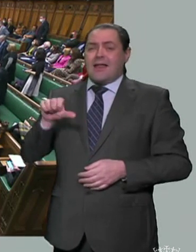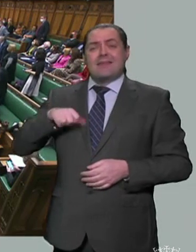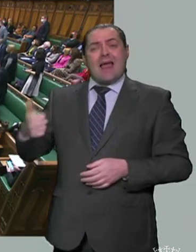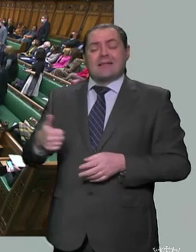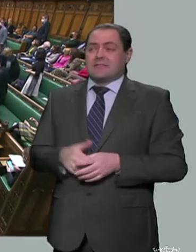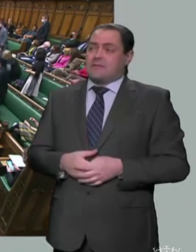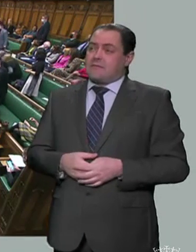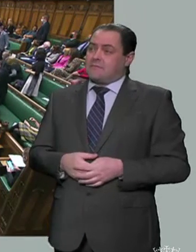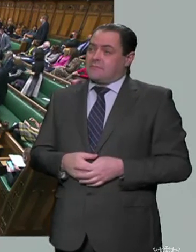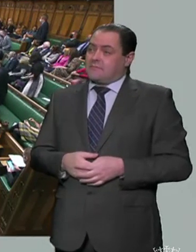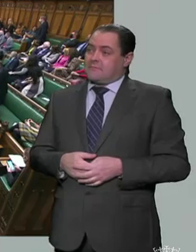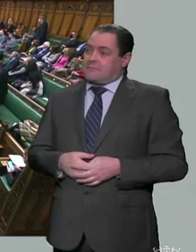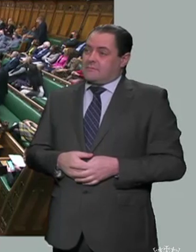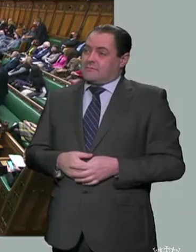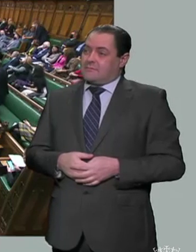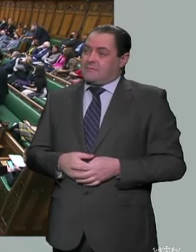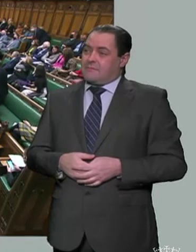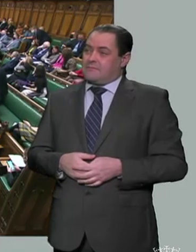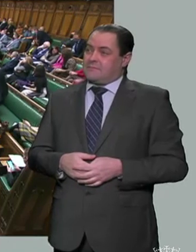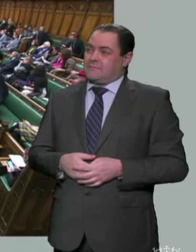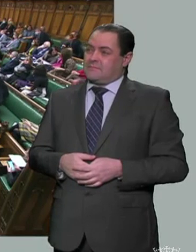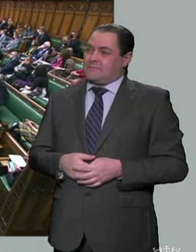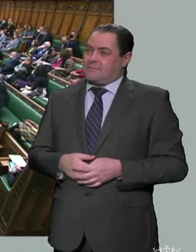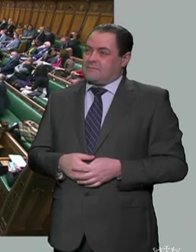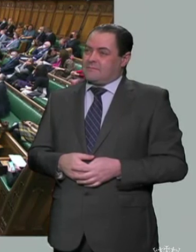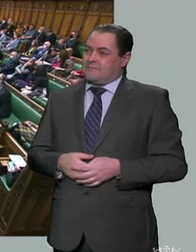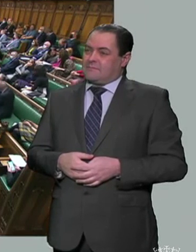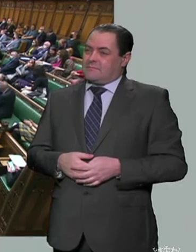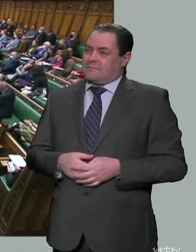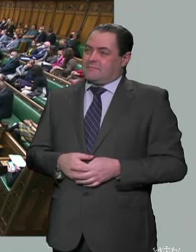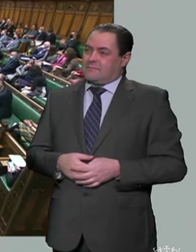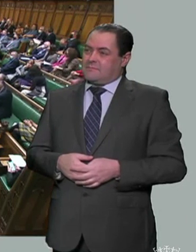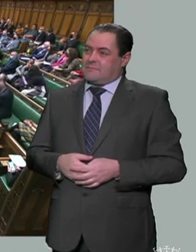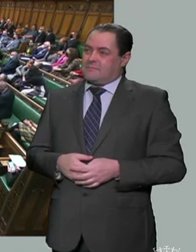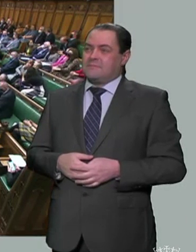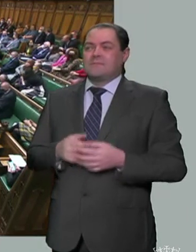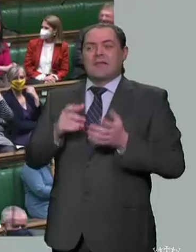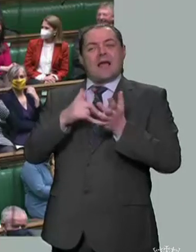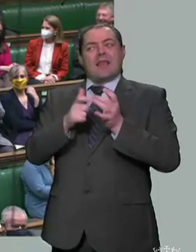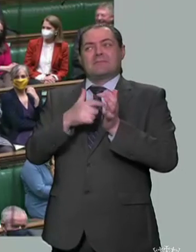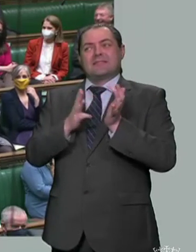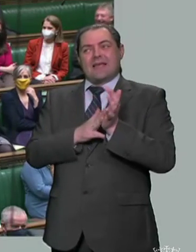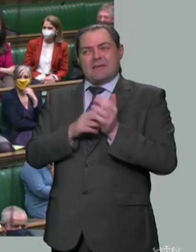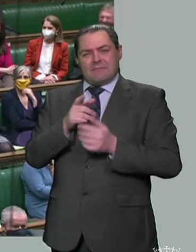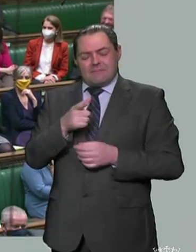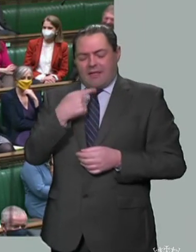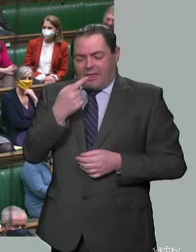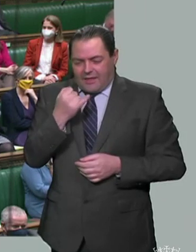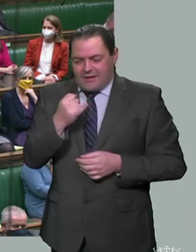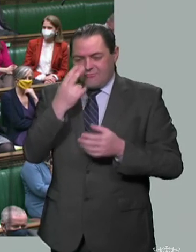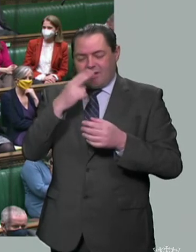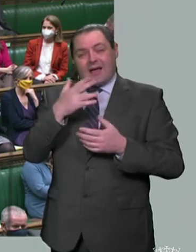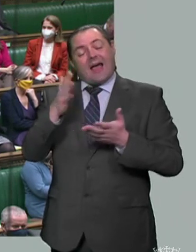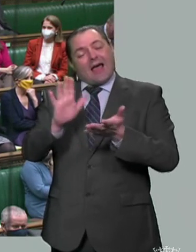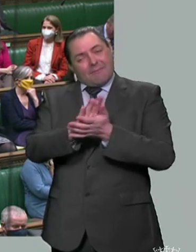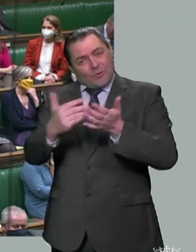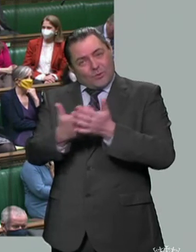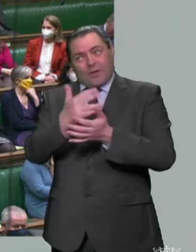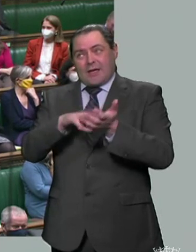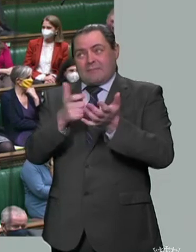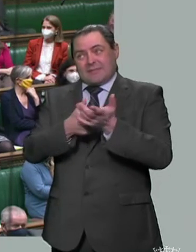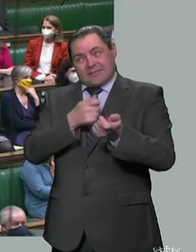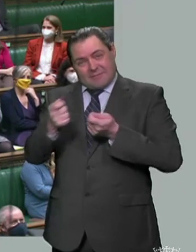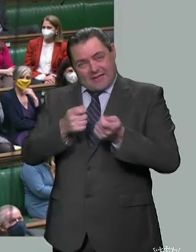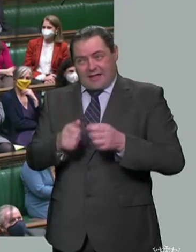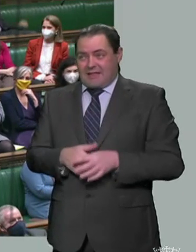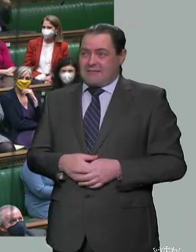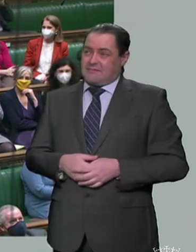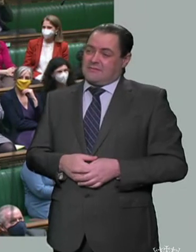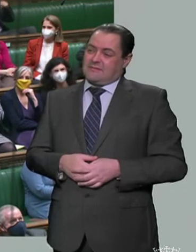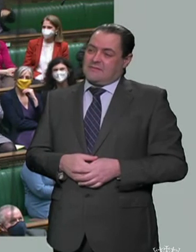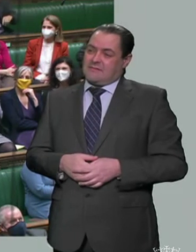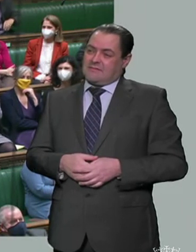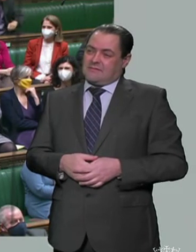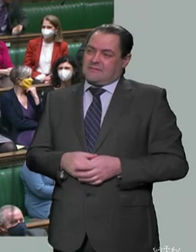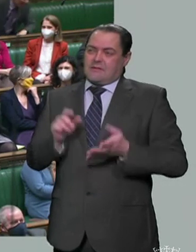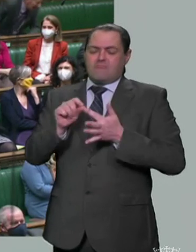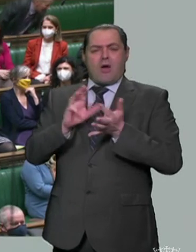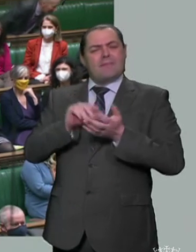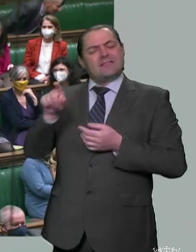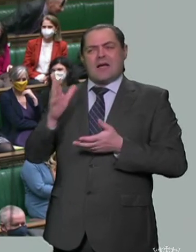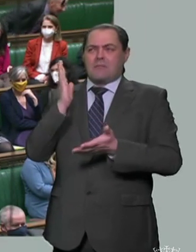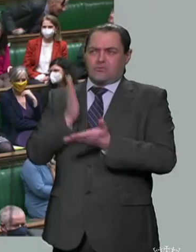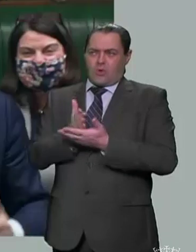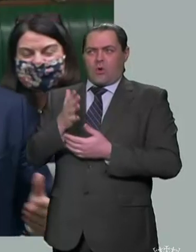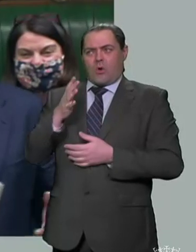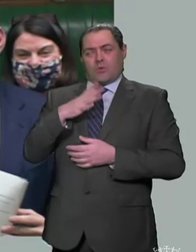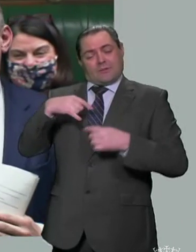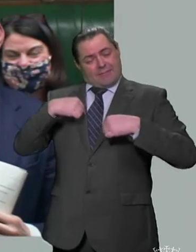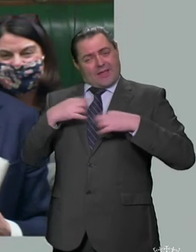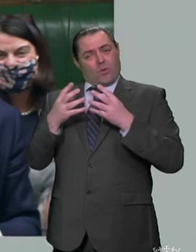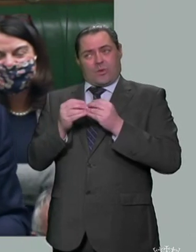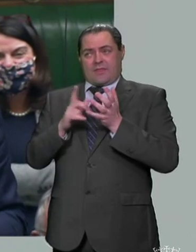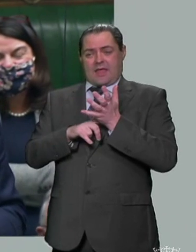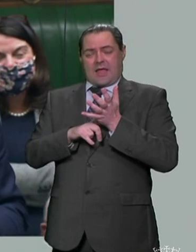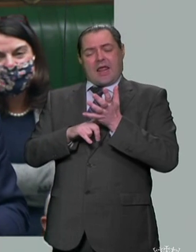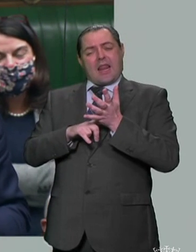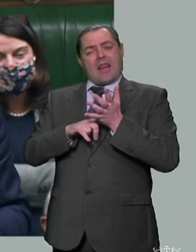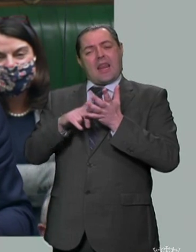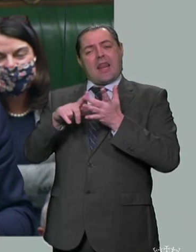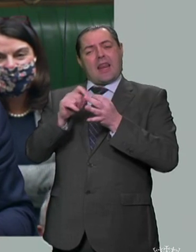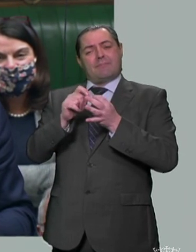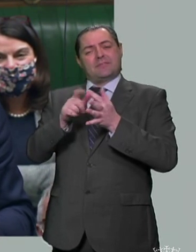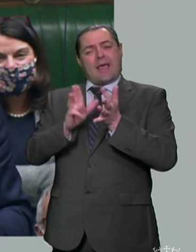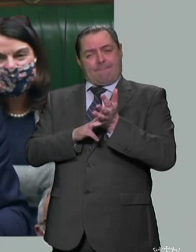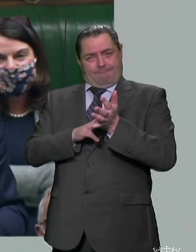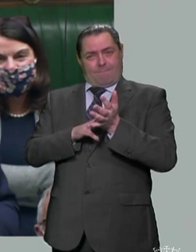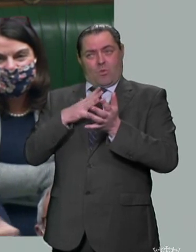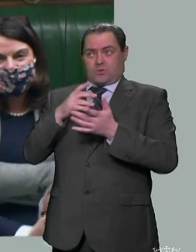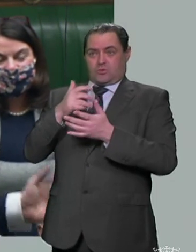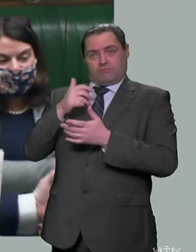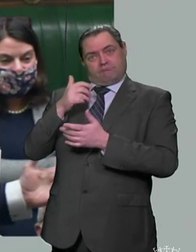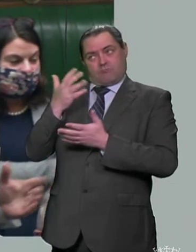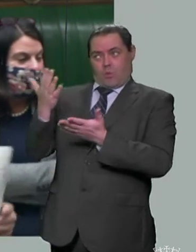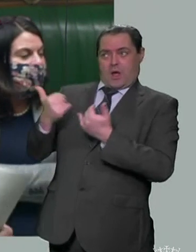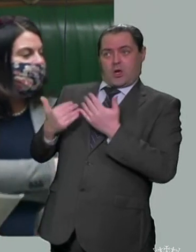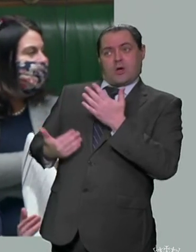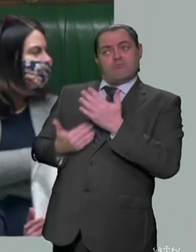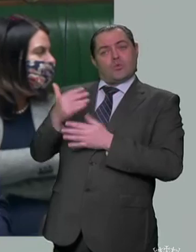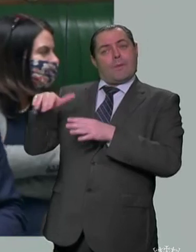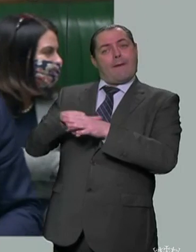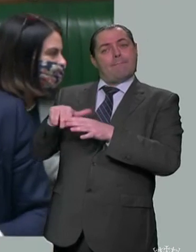Happy new year, Mr Speaker! I am sure the Prime Minister will want to join me and my Liberal Democrat colleagues in welcoming my honourable Friend the new Member for North Shropshire .